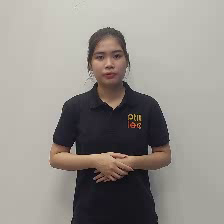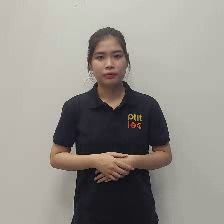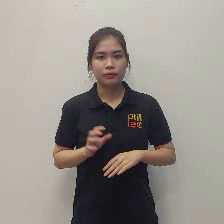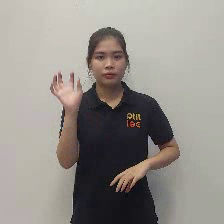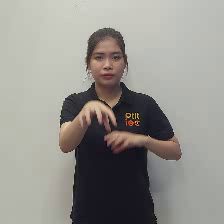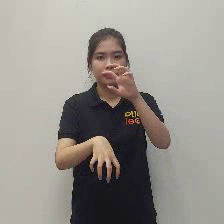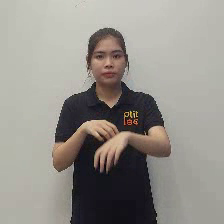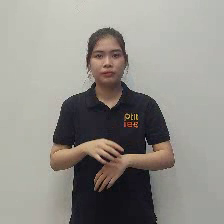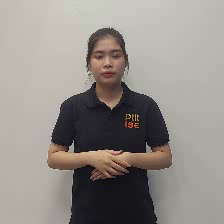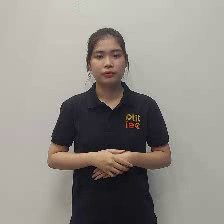Con gấu